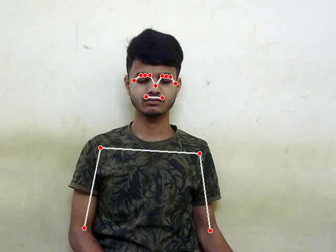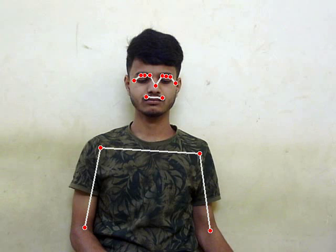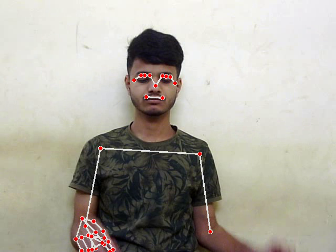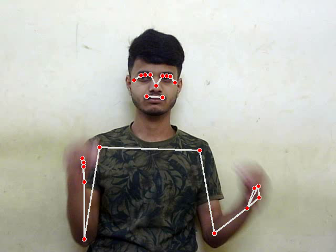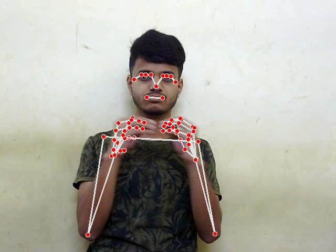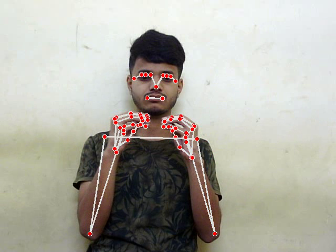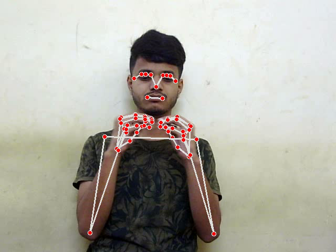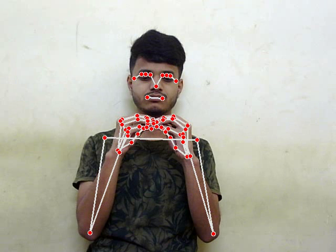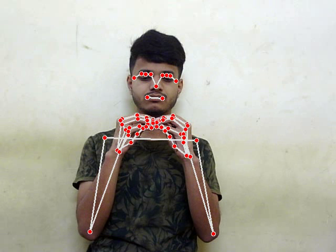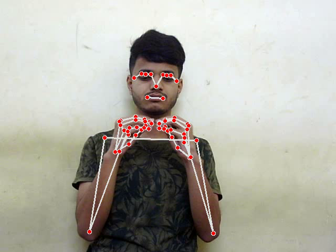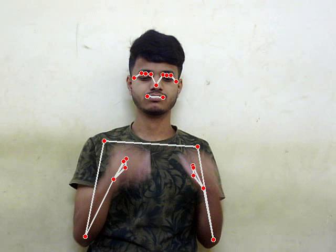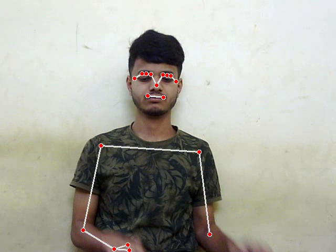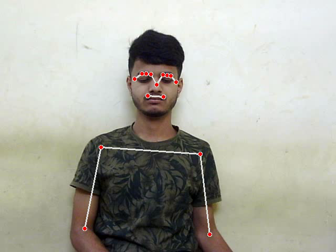more